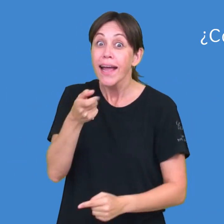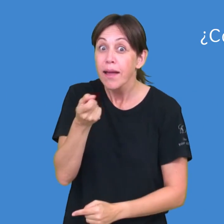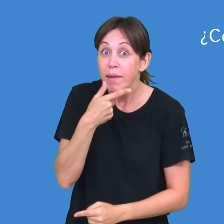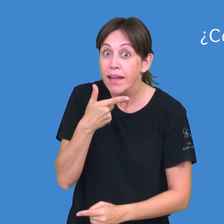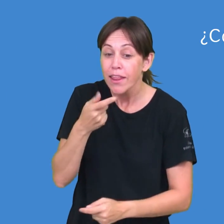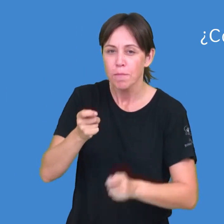droga